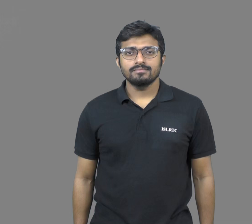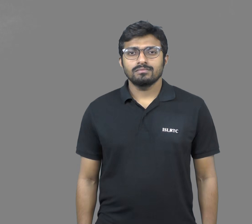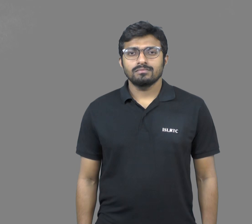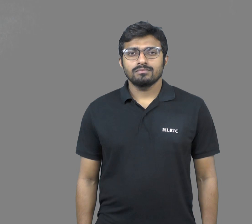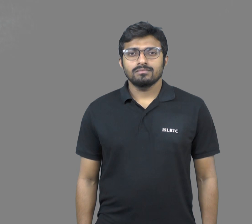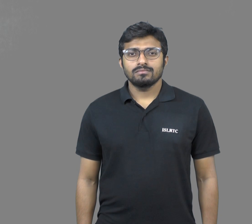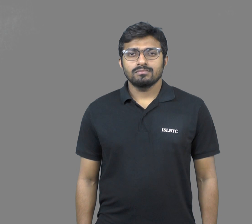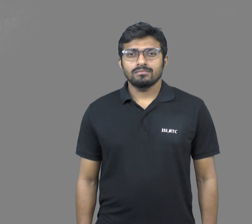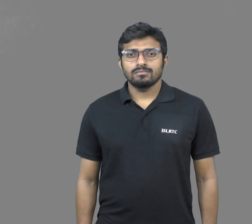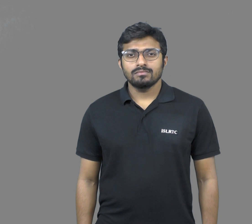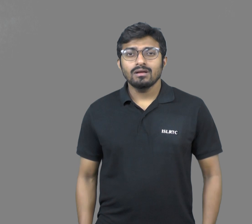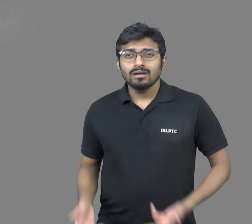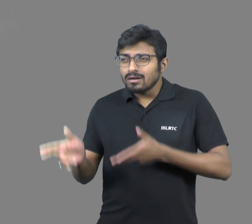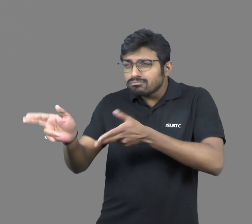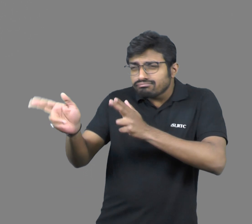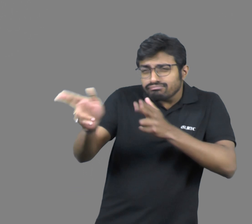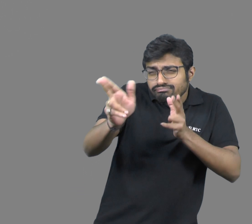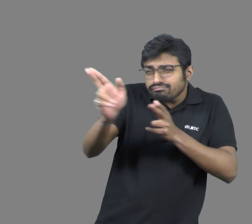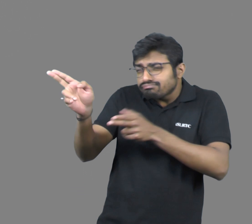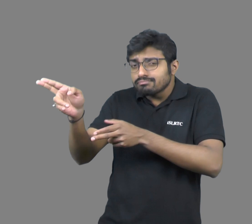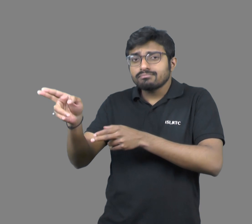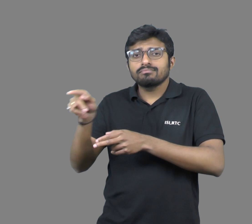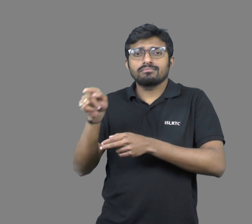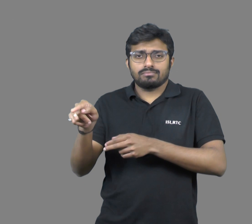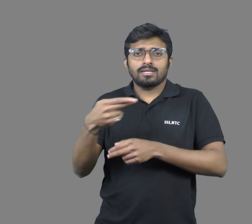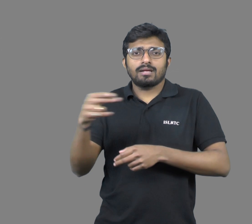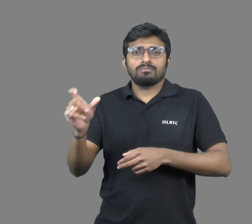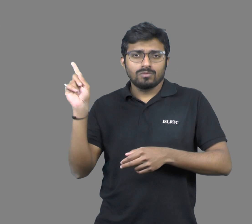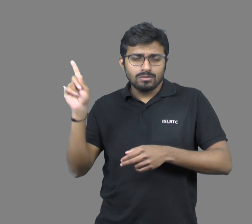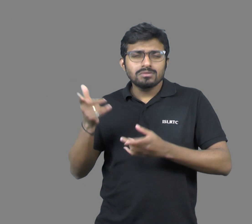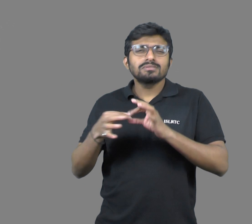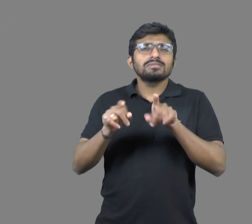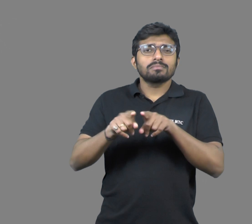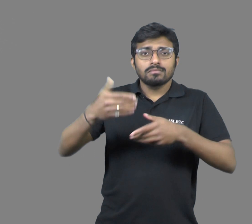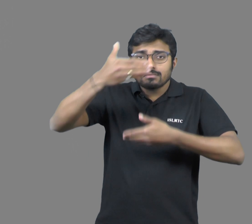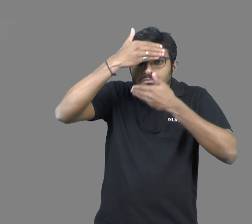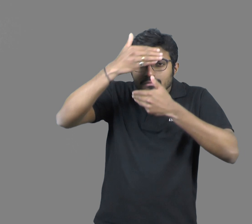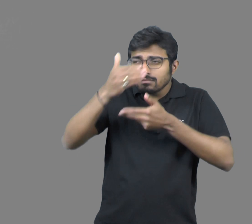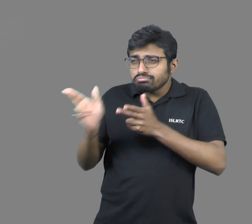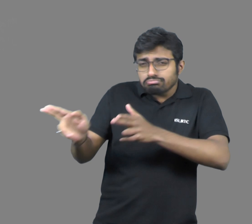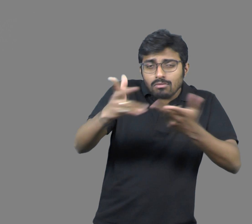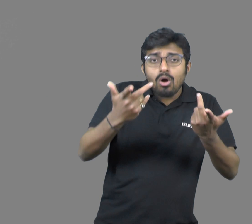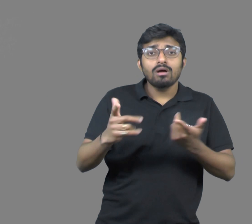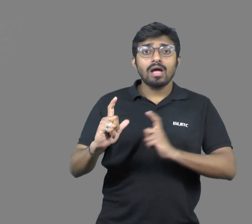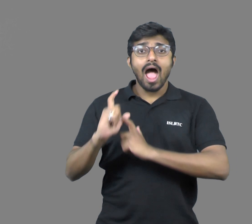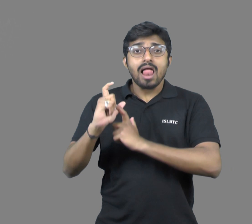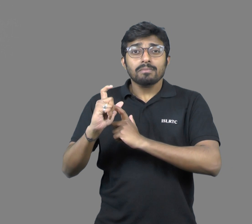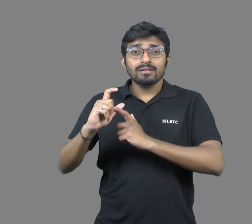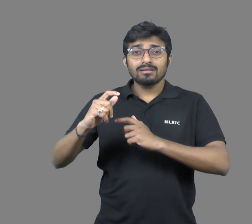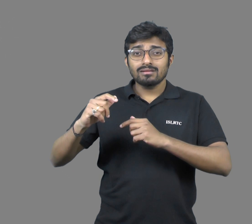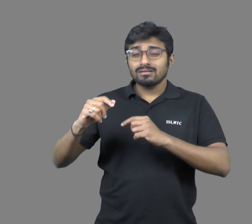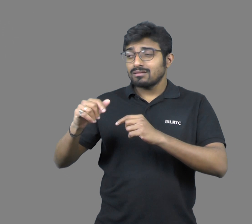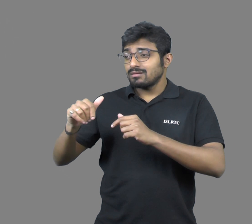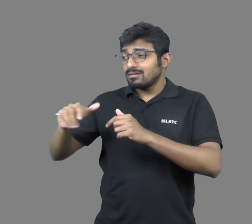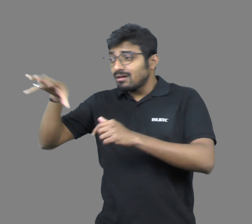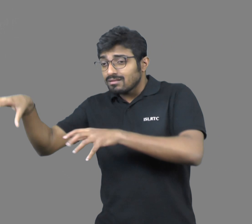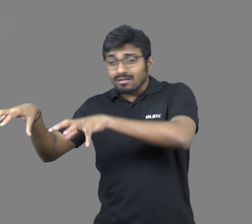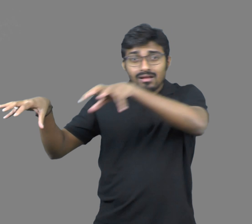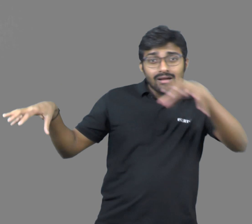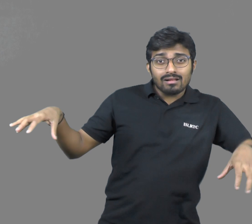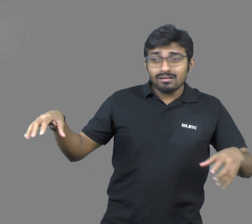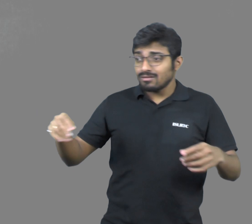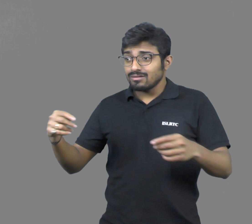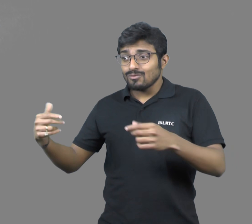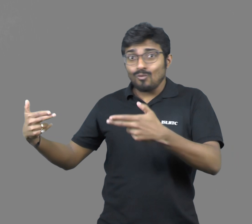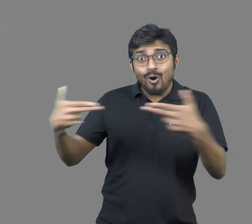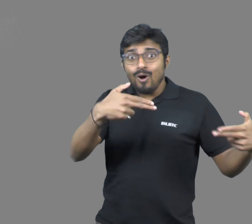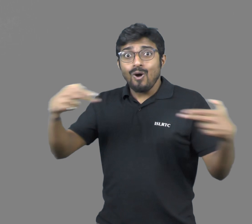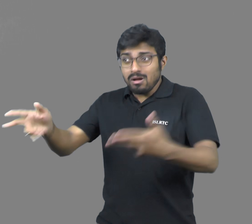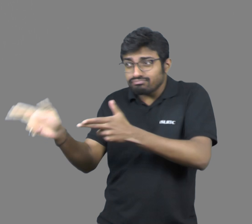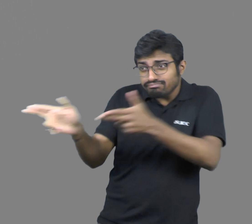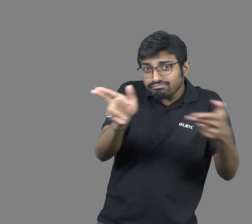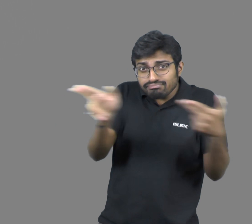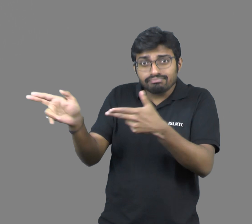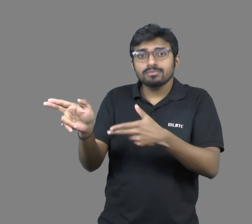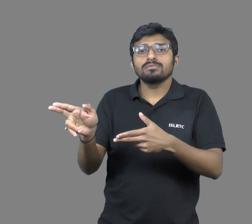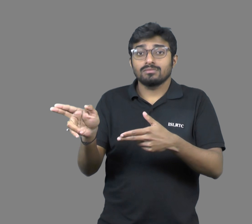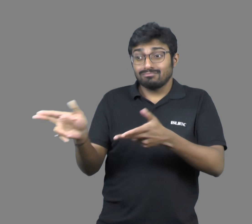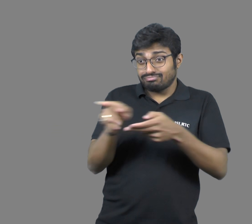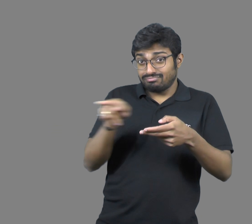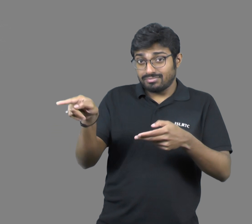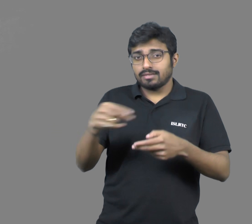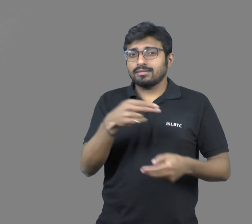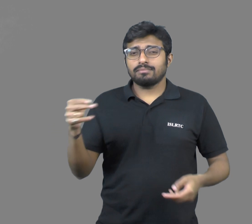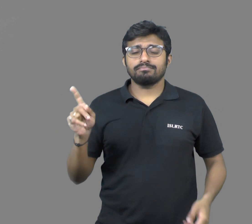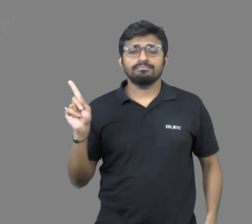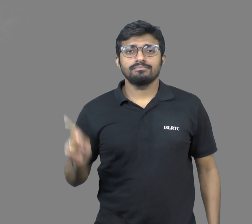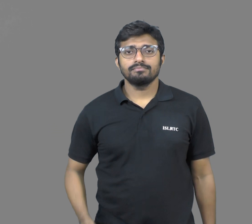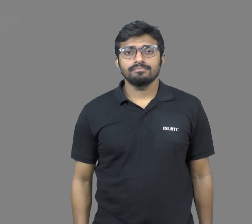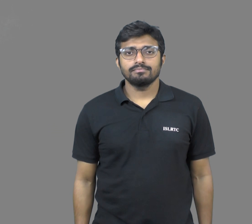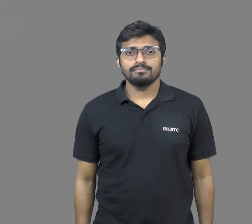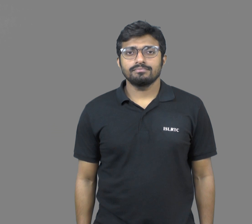Firing